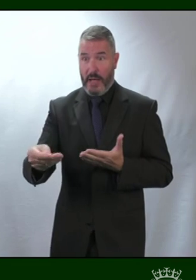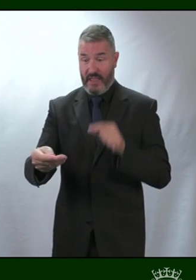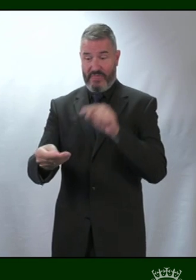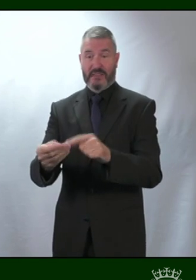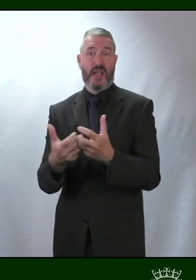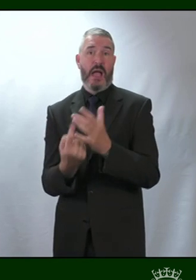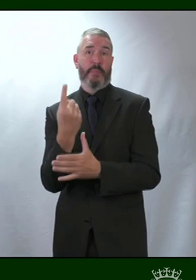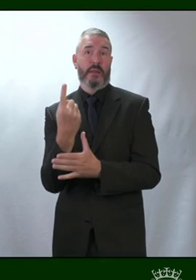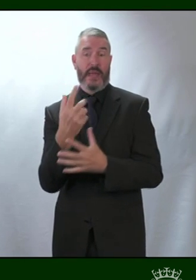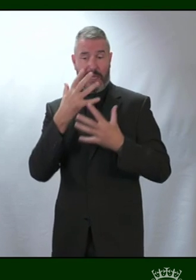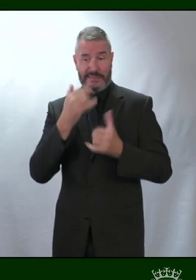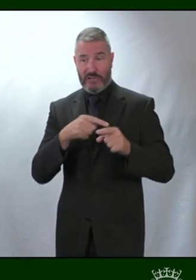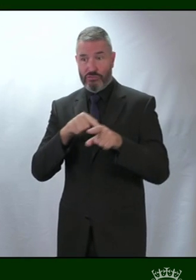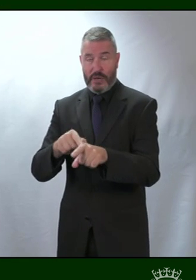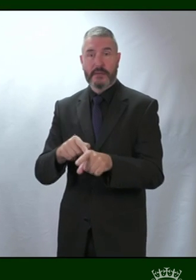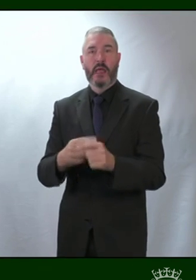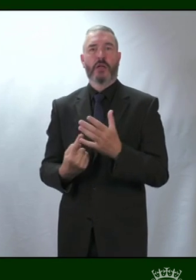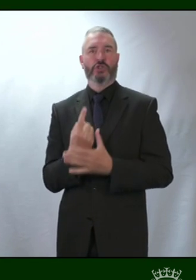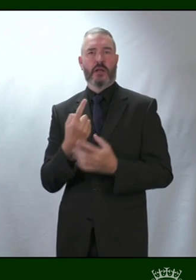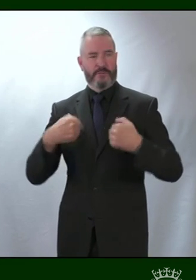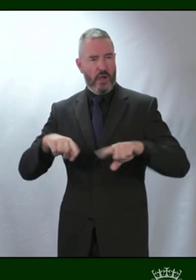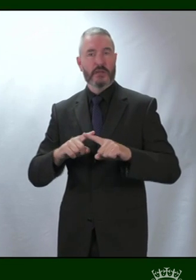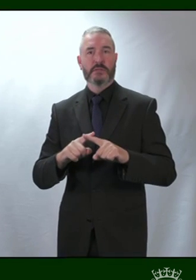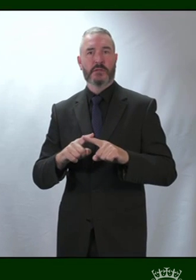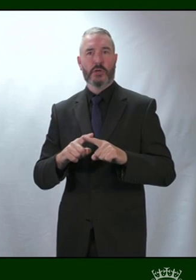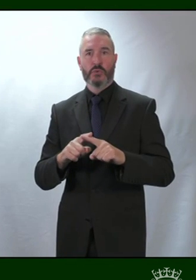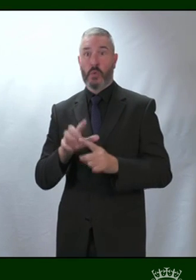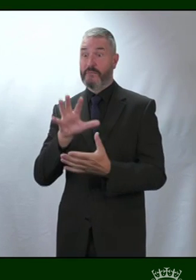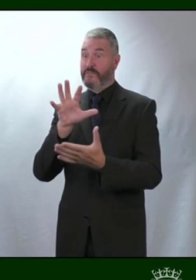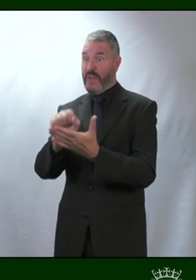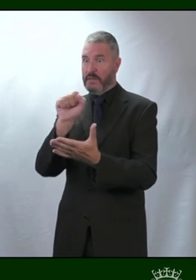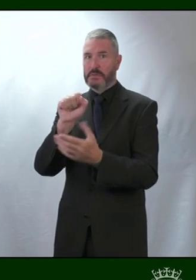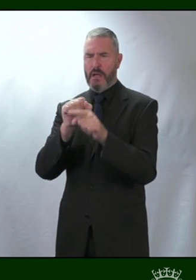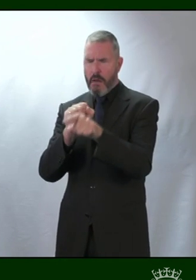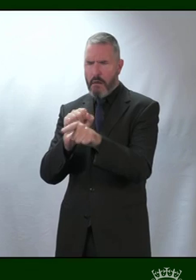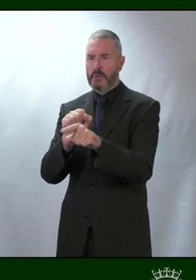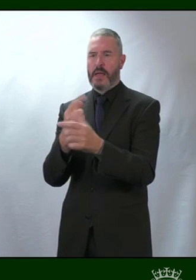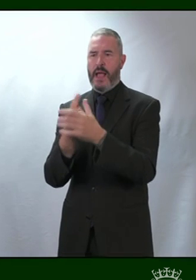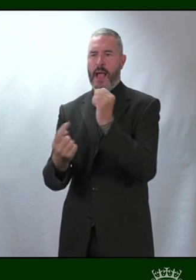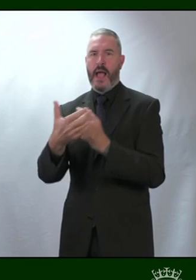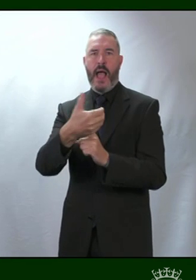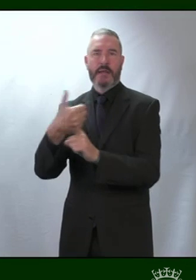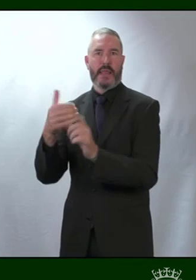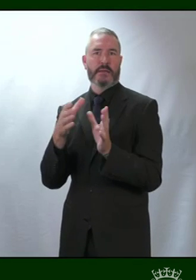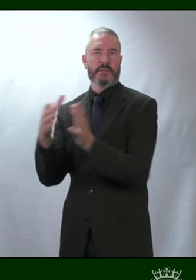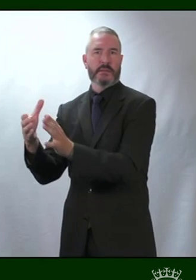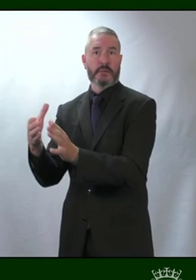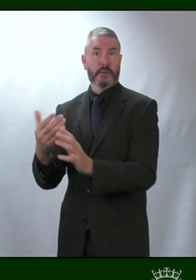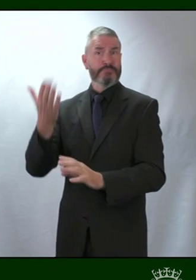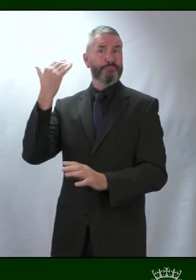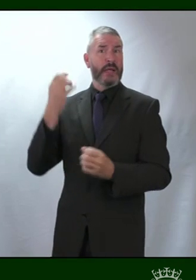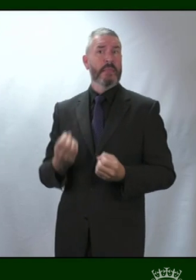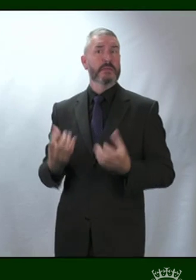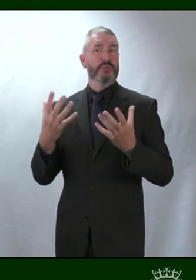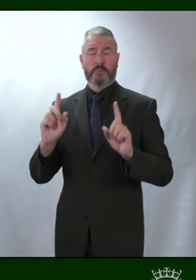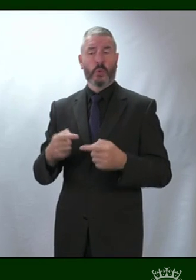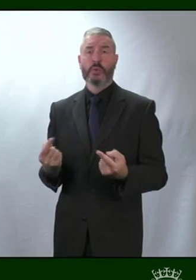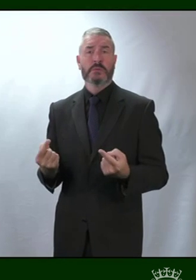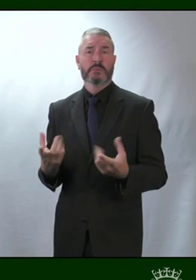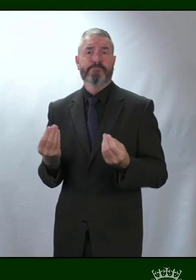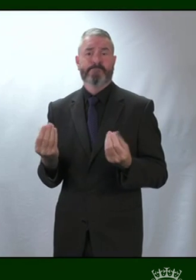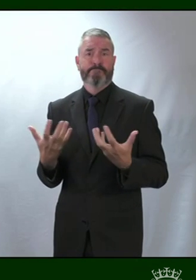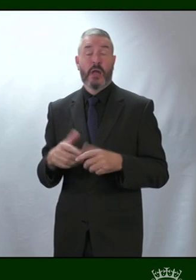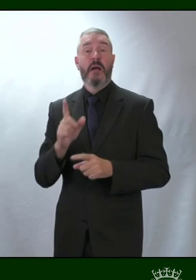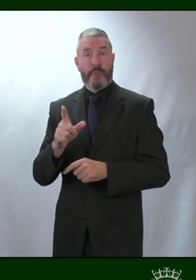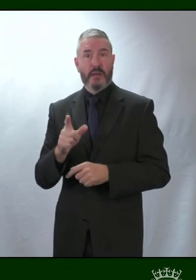Test and trace enables us to isolate the cases of the virus in ever greater detail, which we were not able to do before.